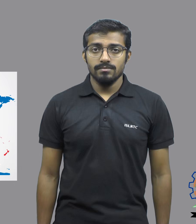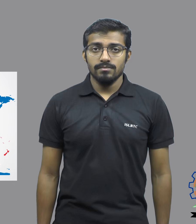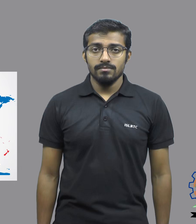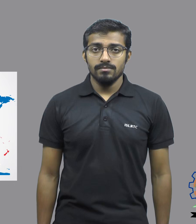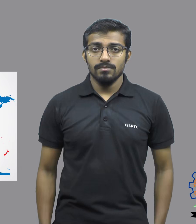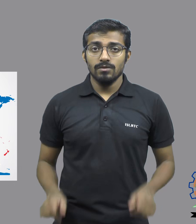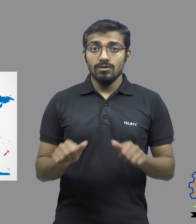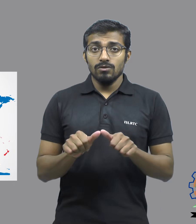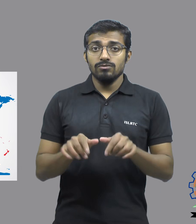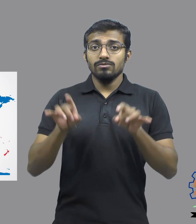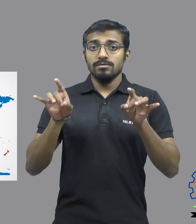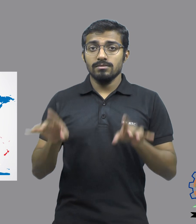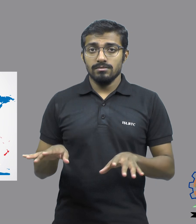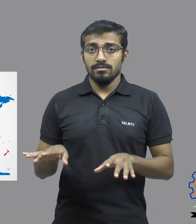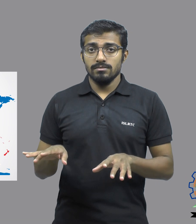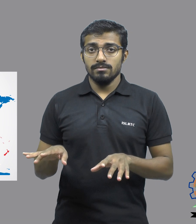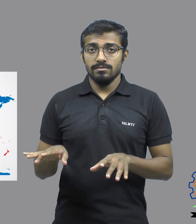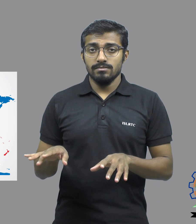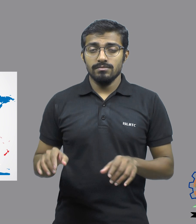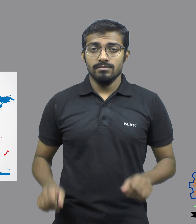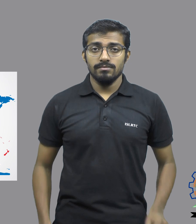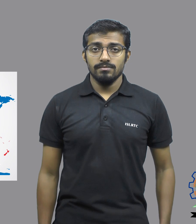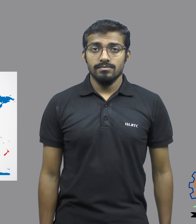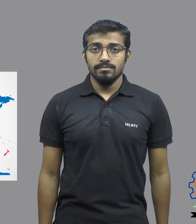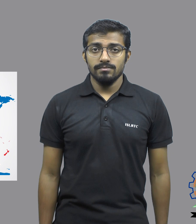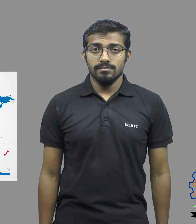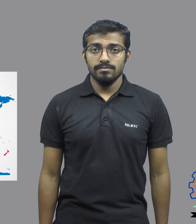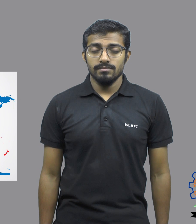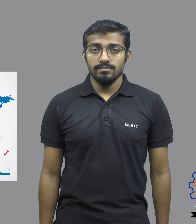Australia